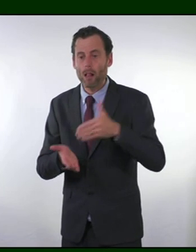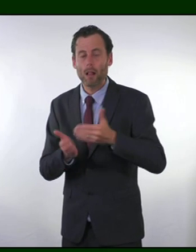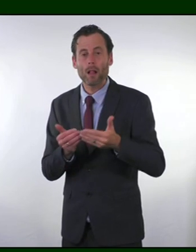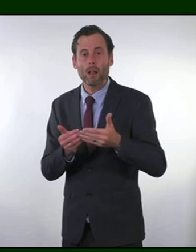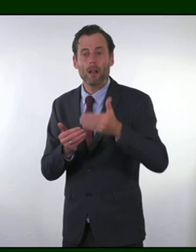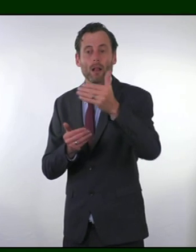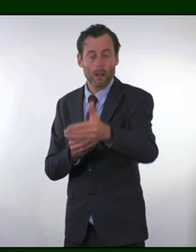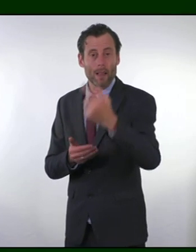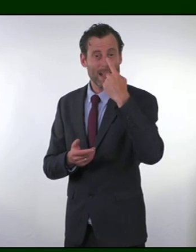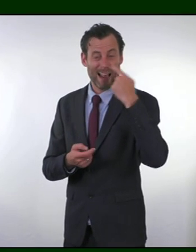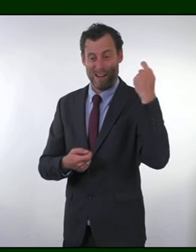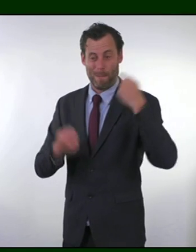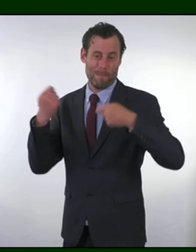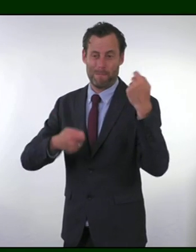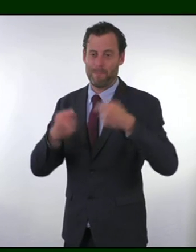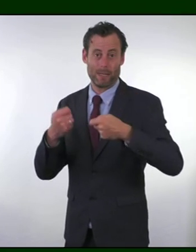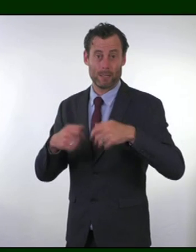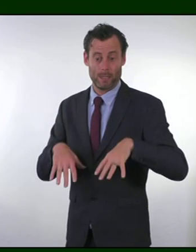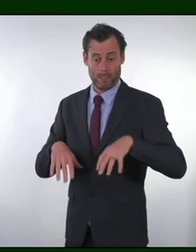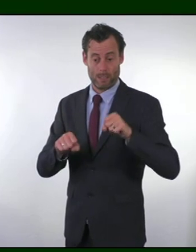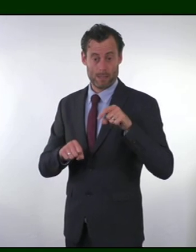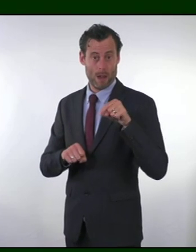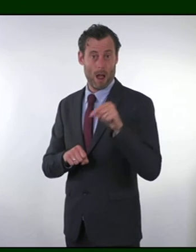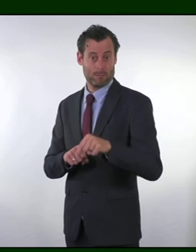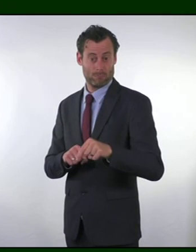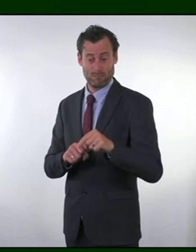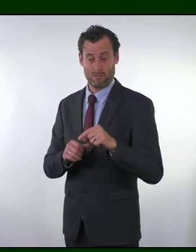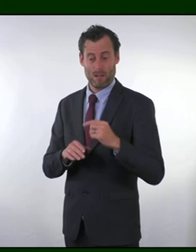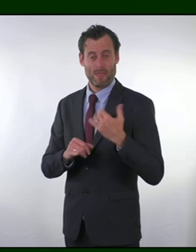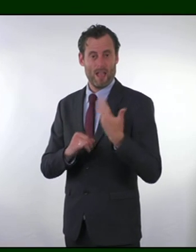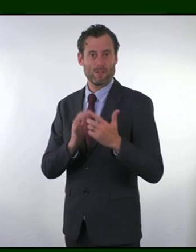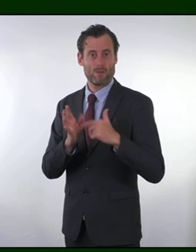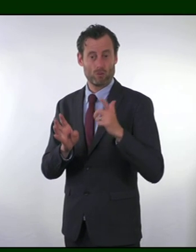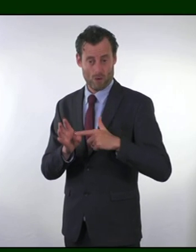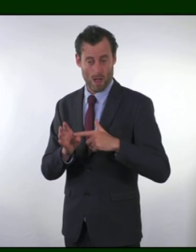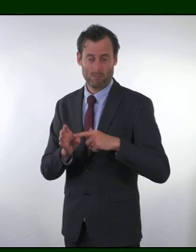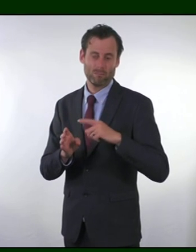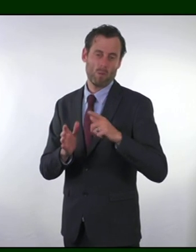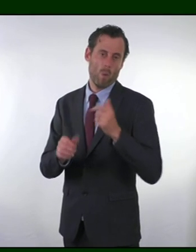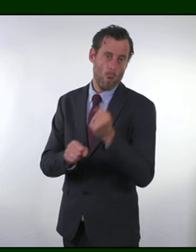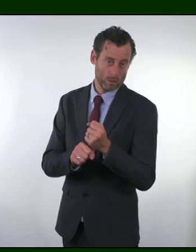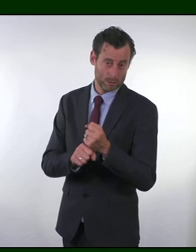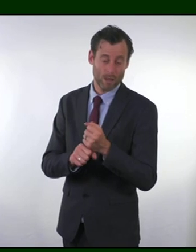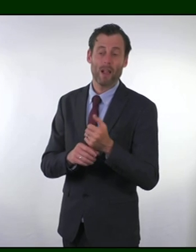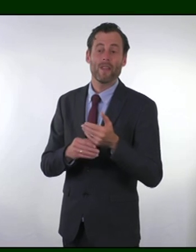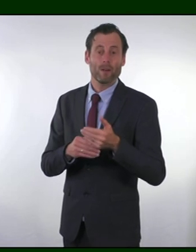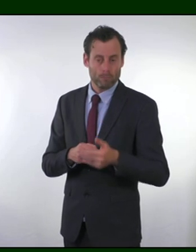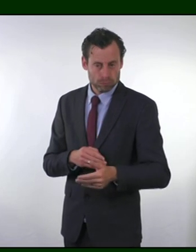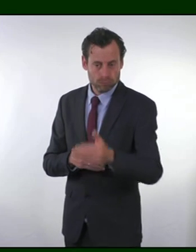It will be open for bidding, hopefully, at the end of this month or the beginning of next month, and the first new kick-starters will start in the autumn.